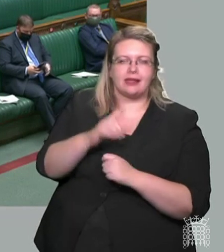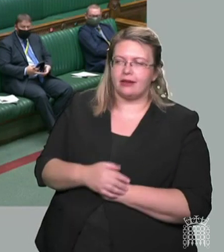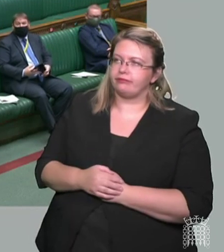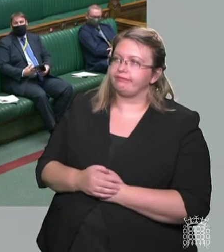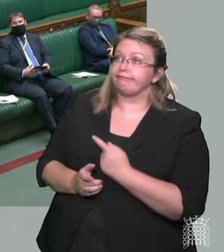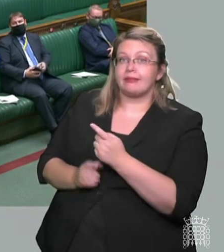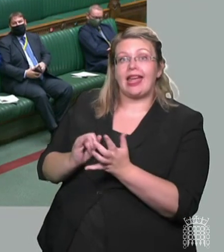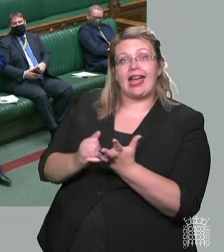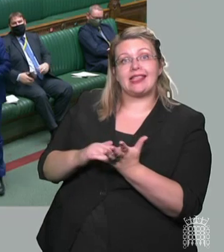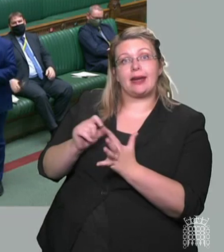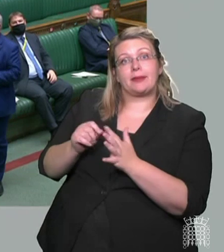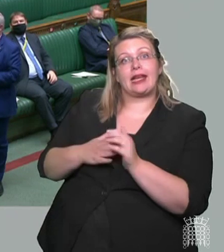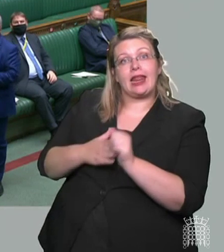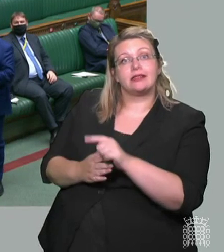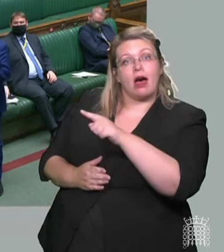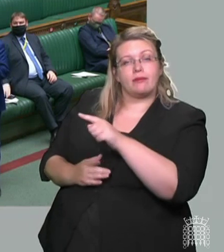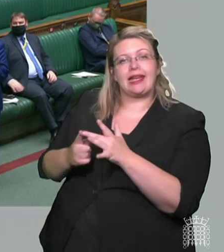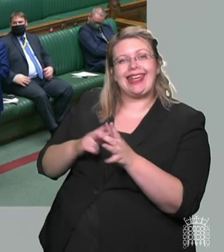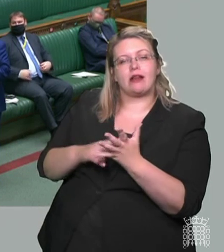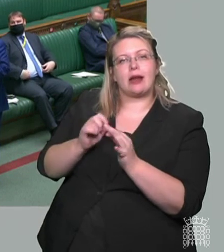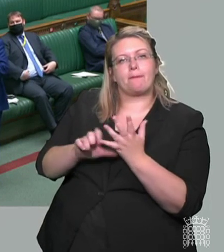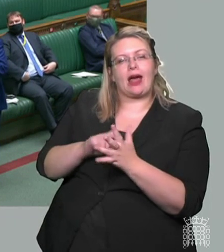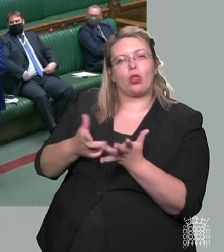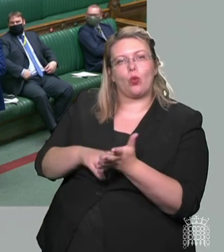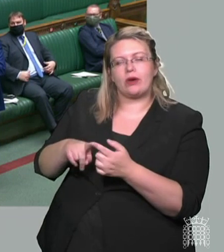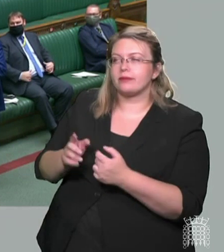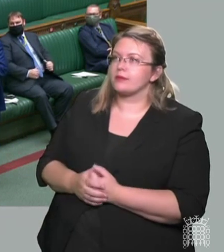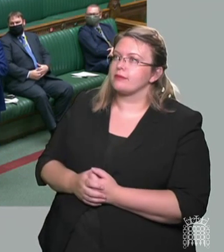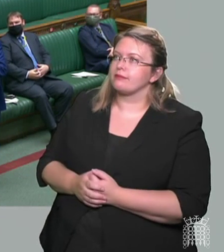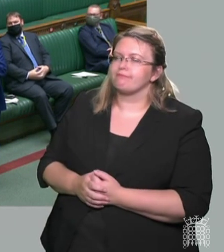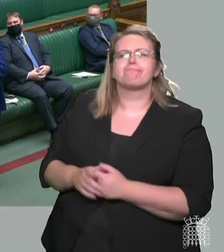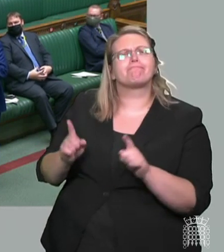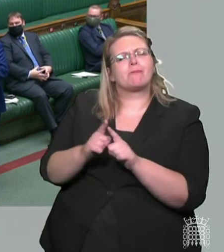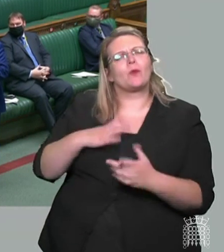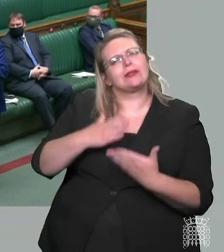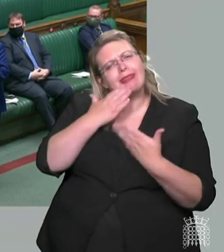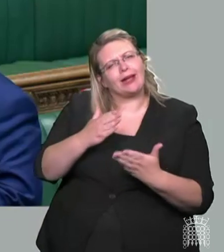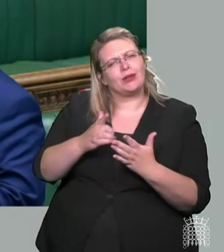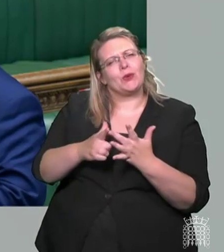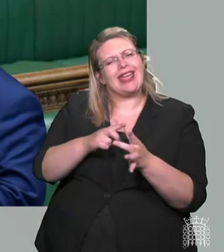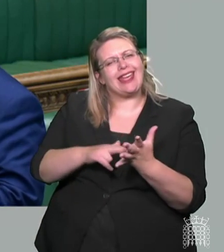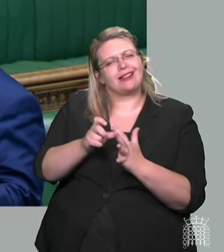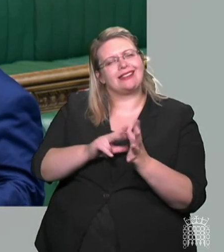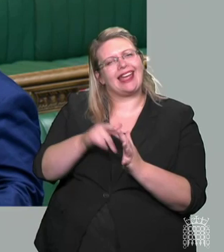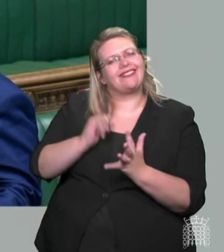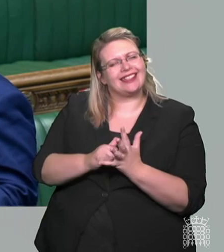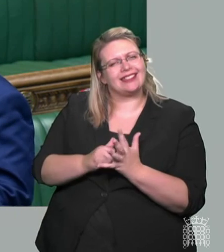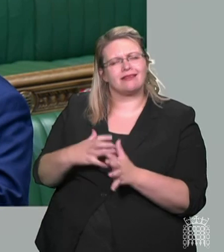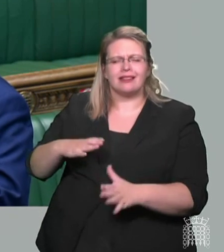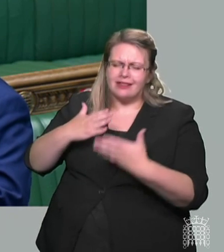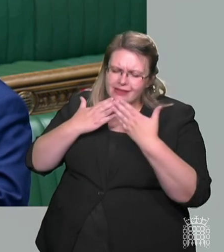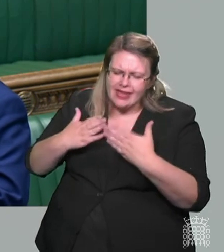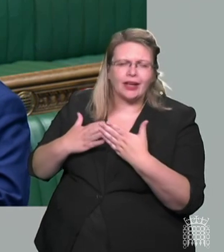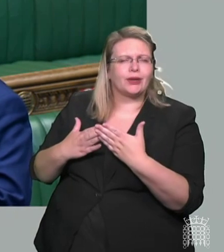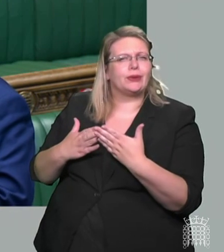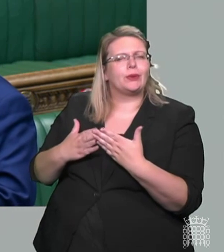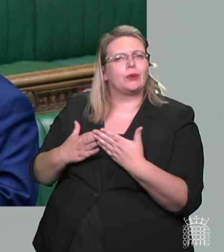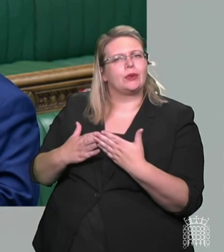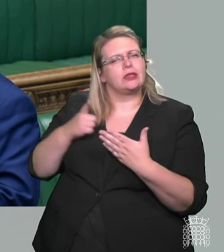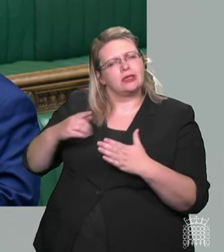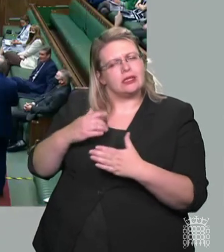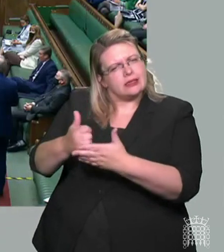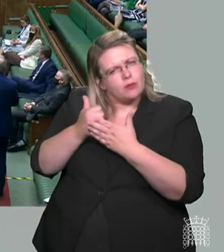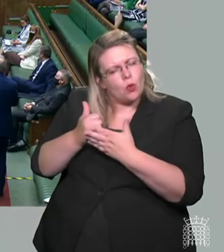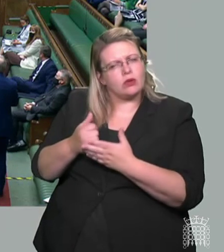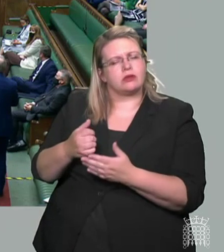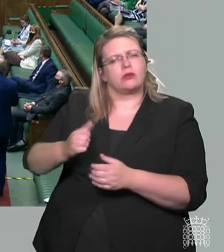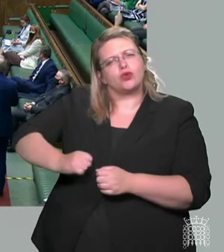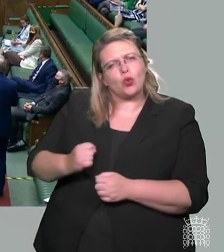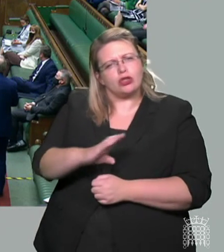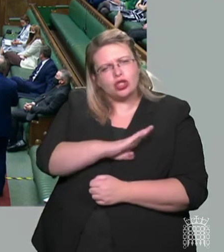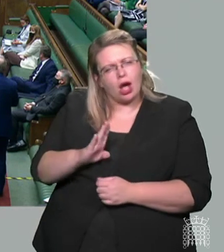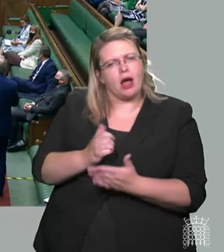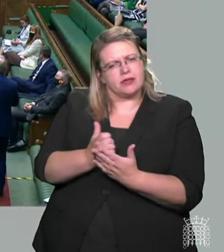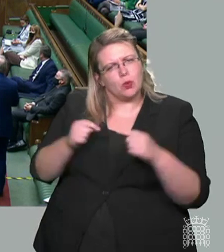I join you, Mr Speaker, in wishing Ian Davis all the best for his retirement and thank him for the service that he has given to the Scots Guards and in this House.